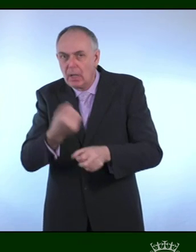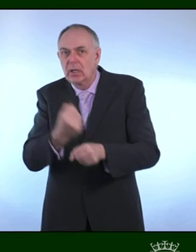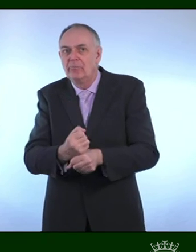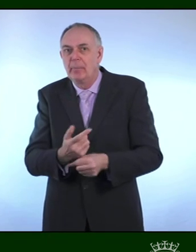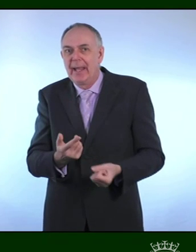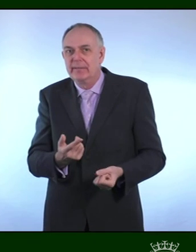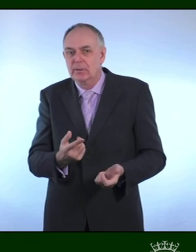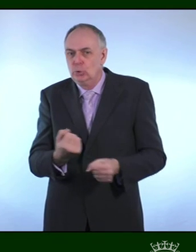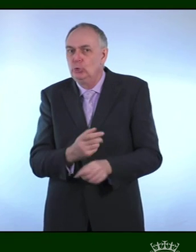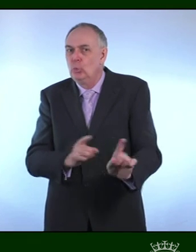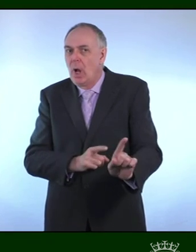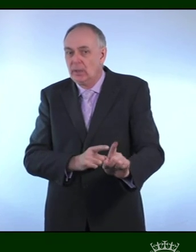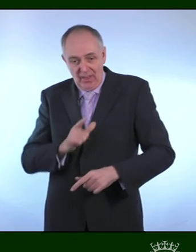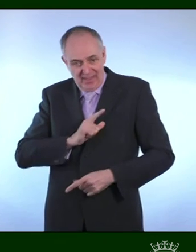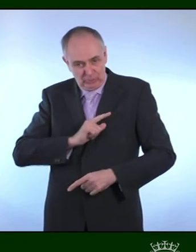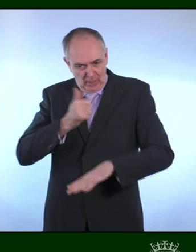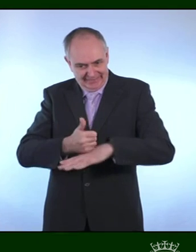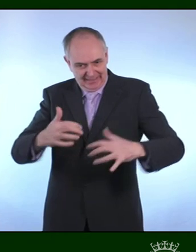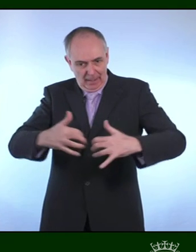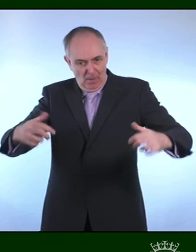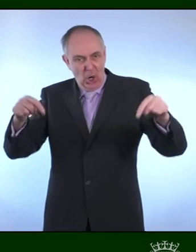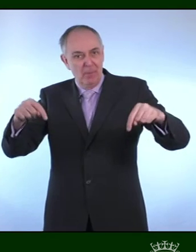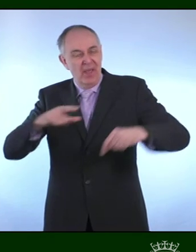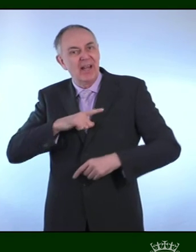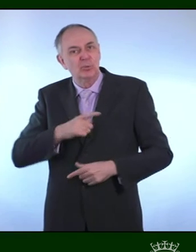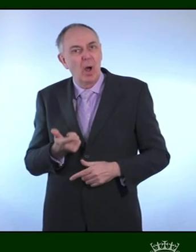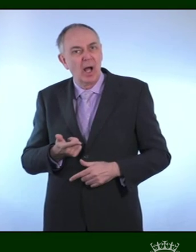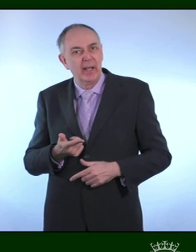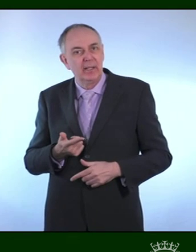That is what Parliament is for and what Oppositions exist for.